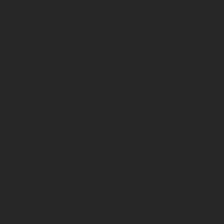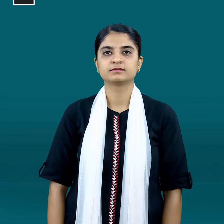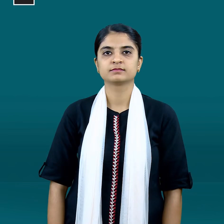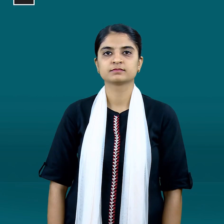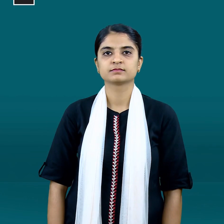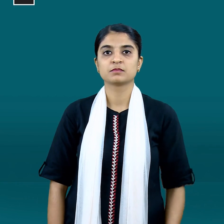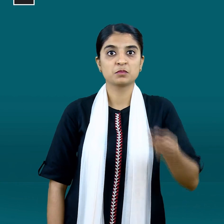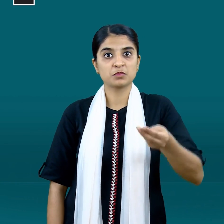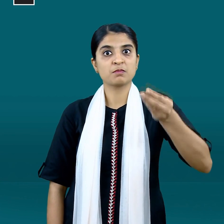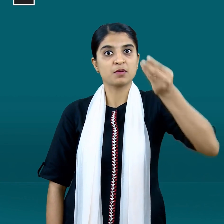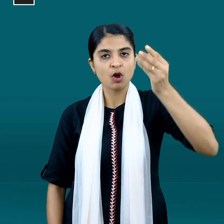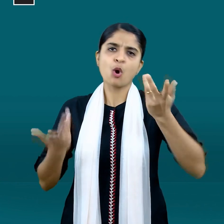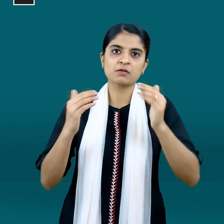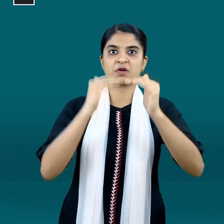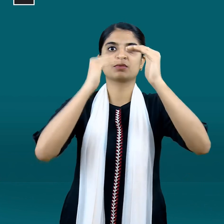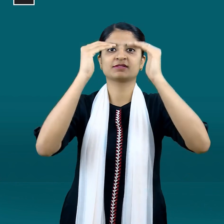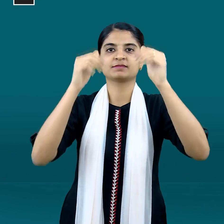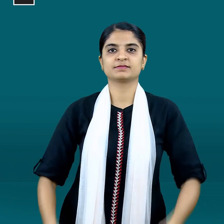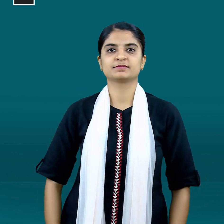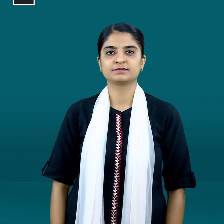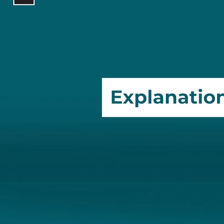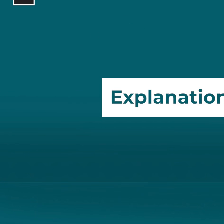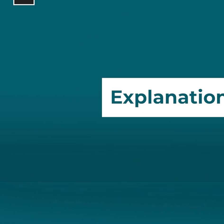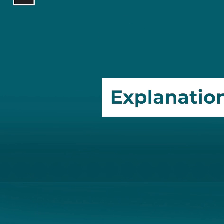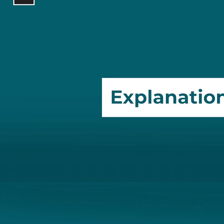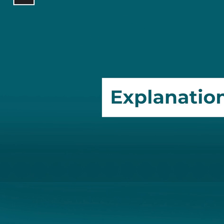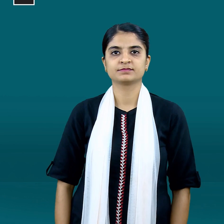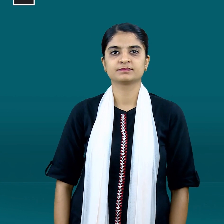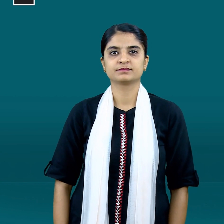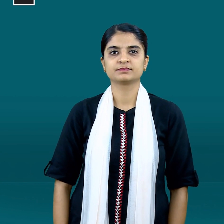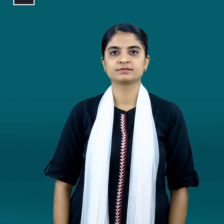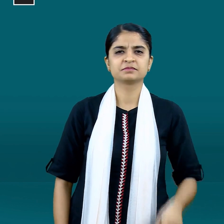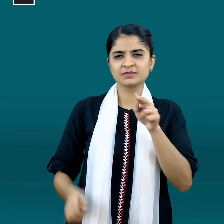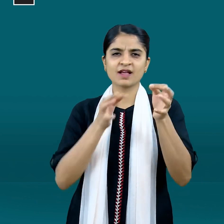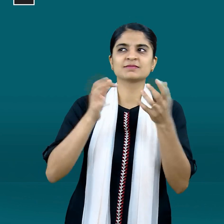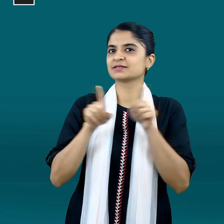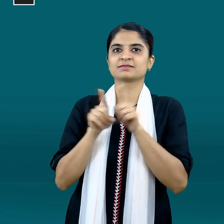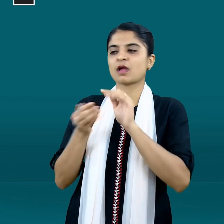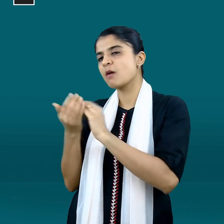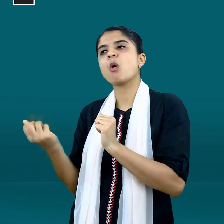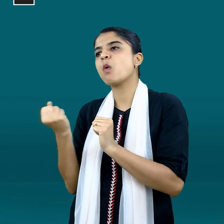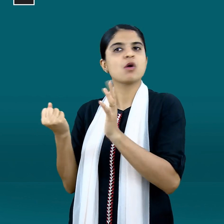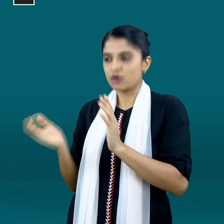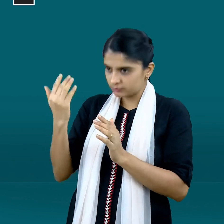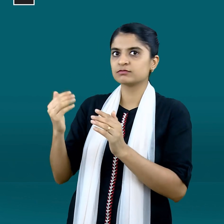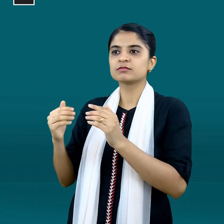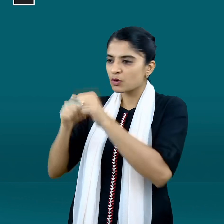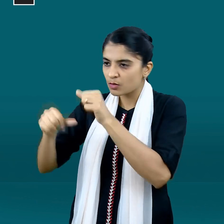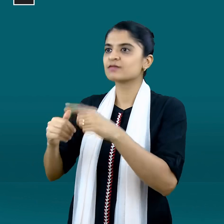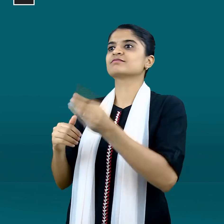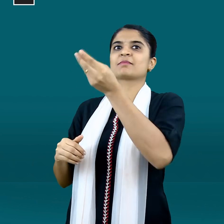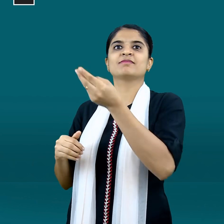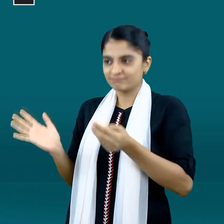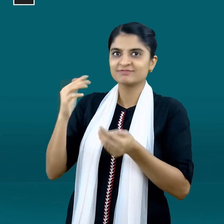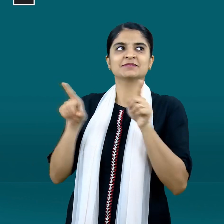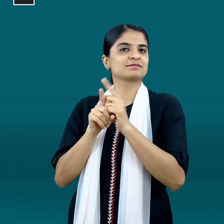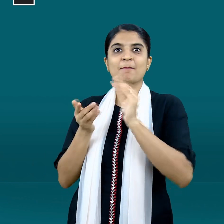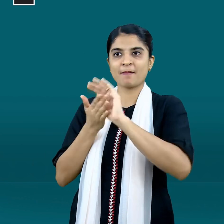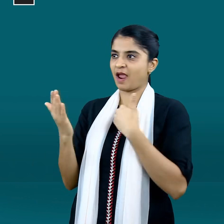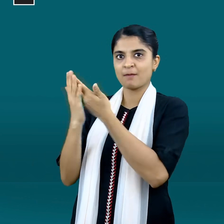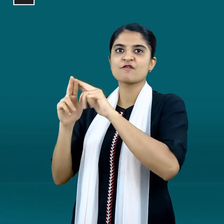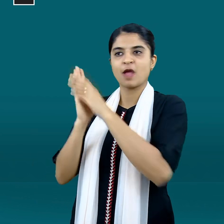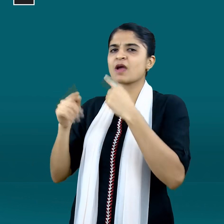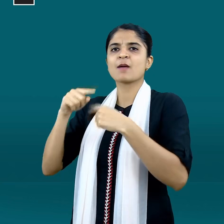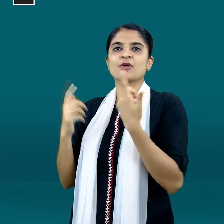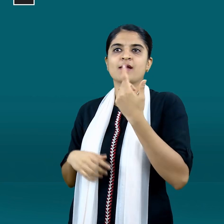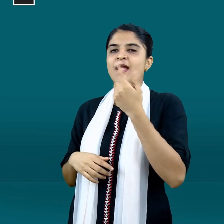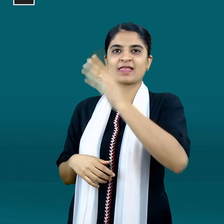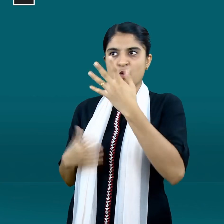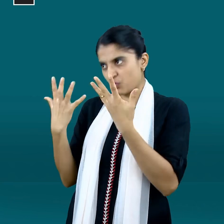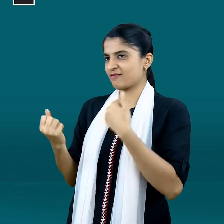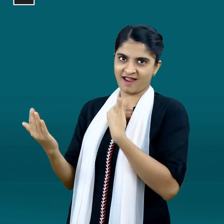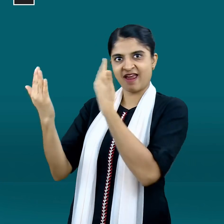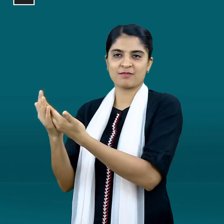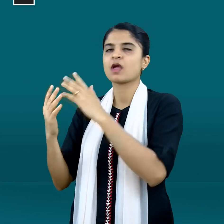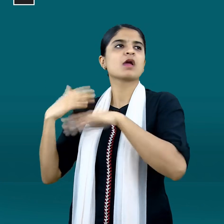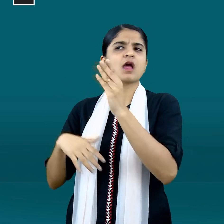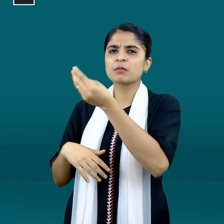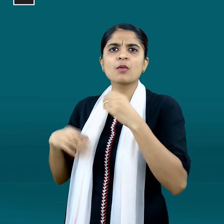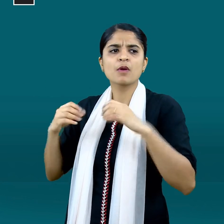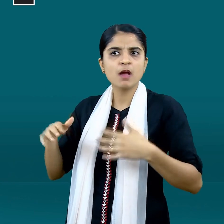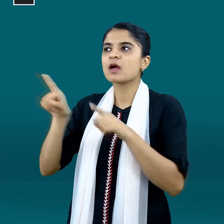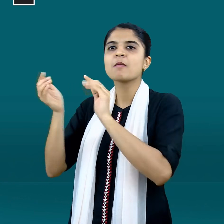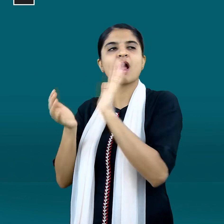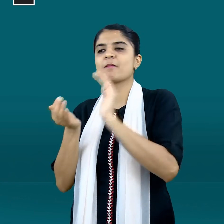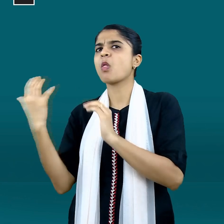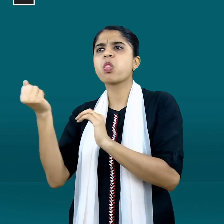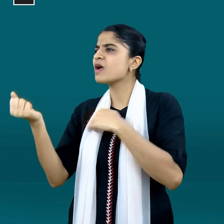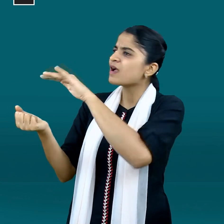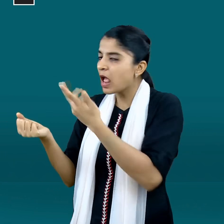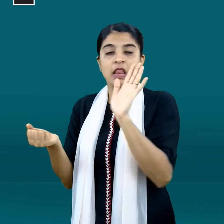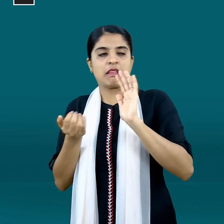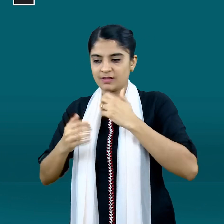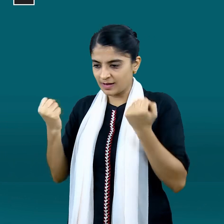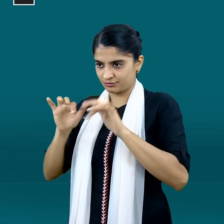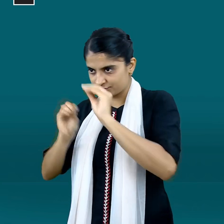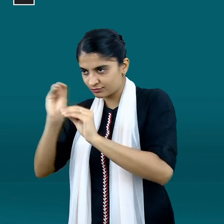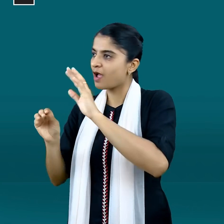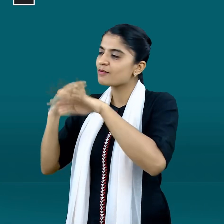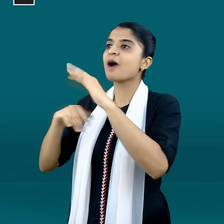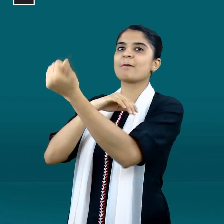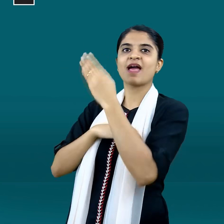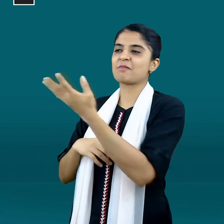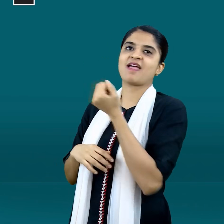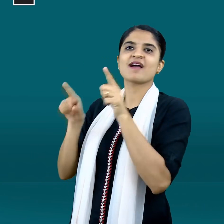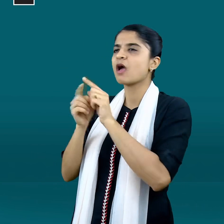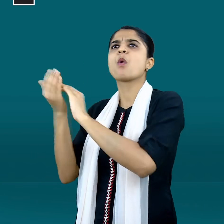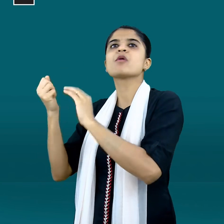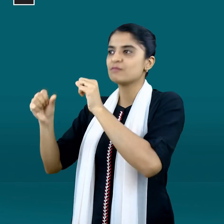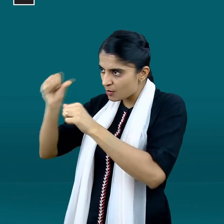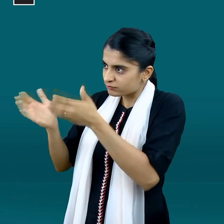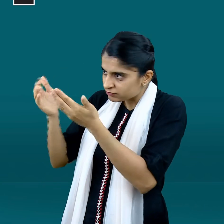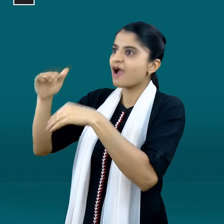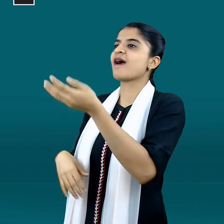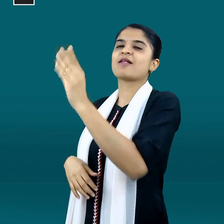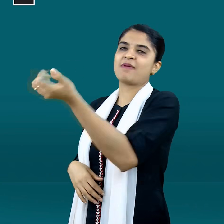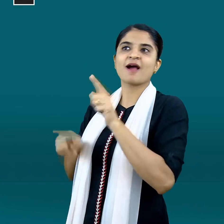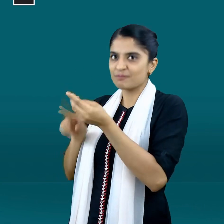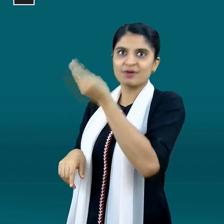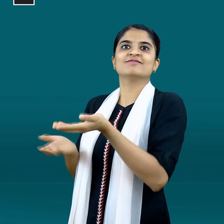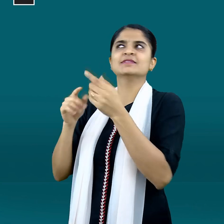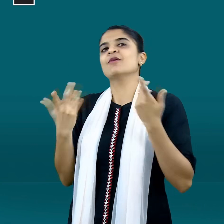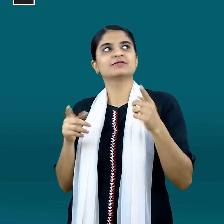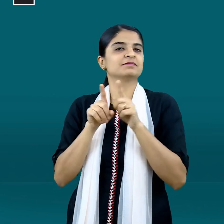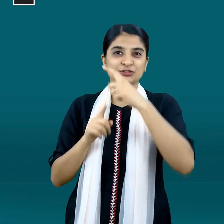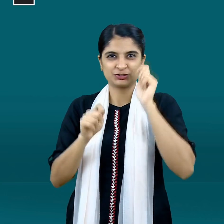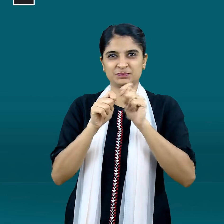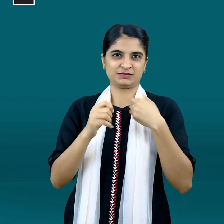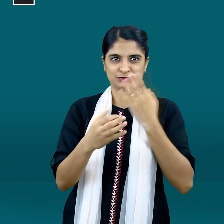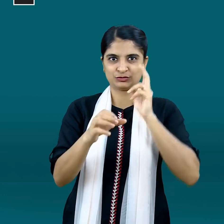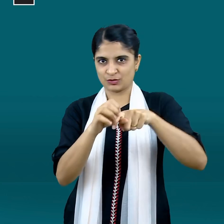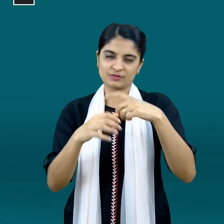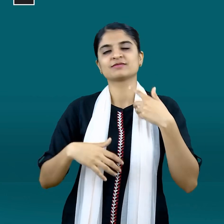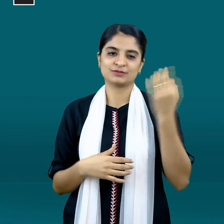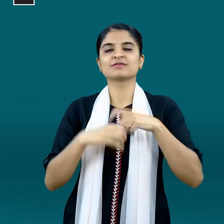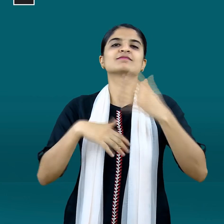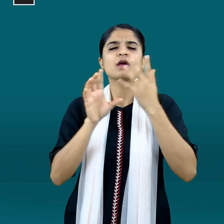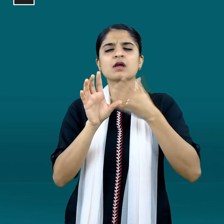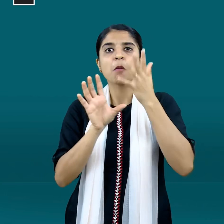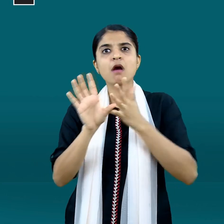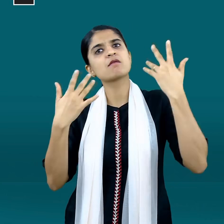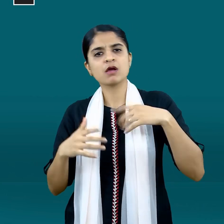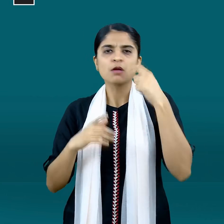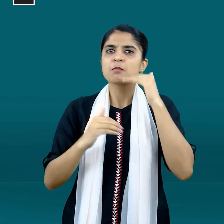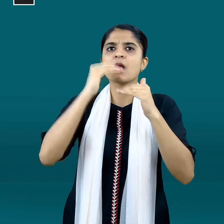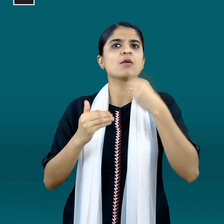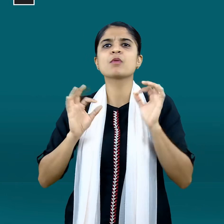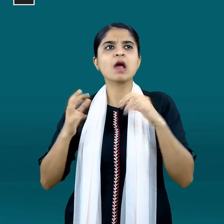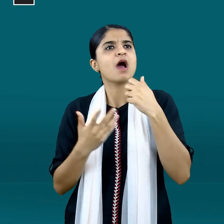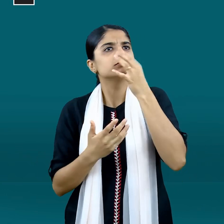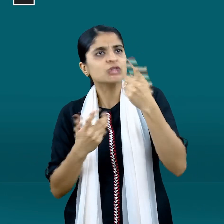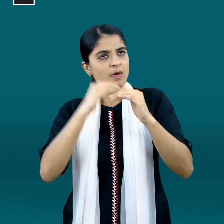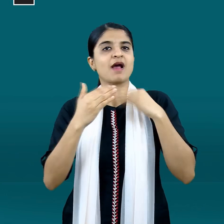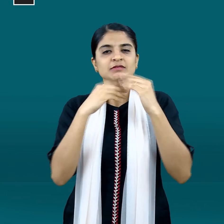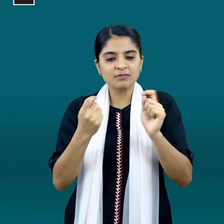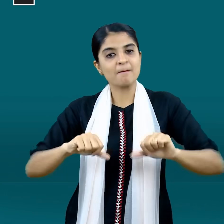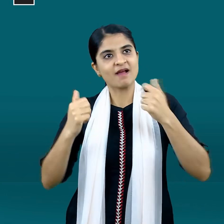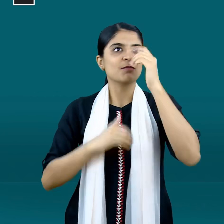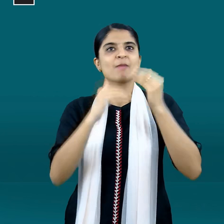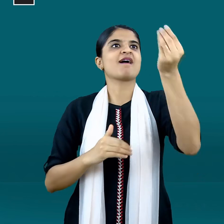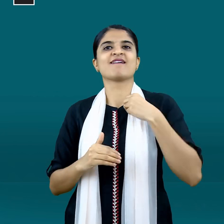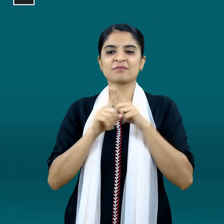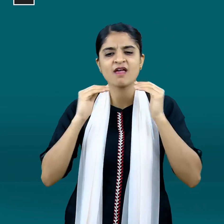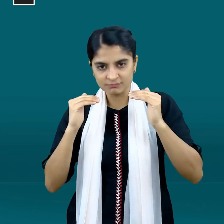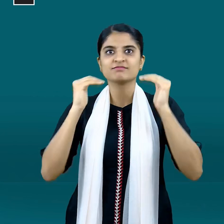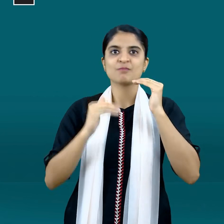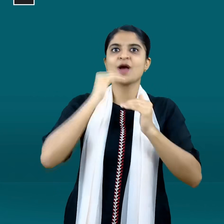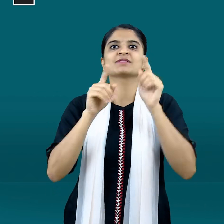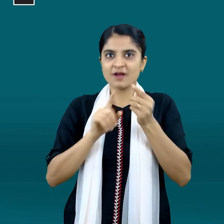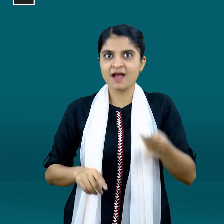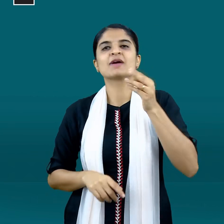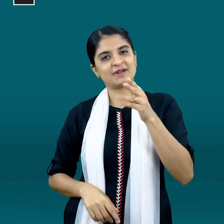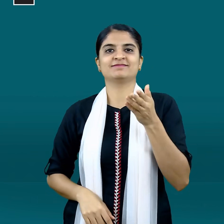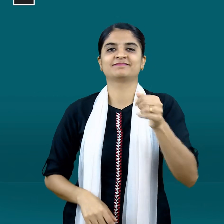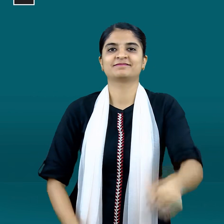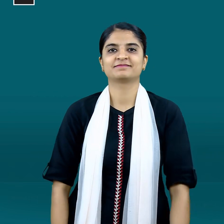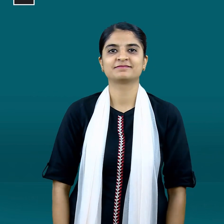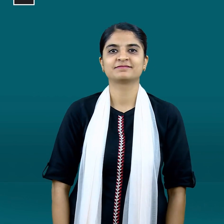Progress